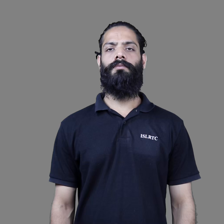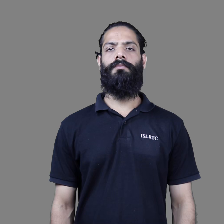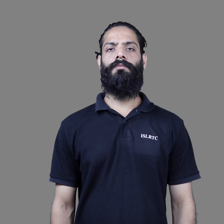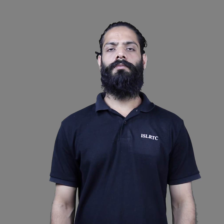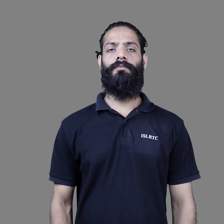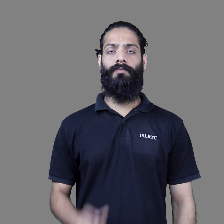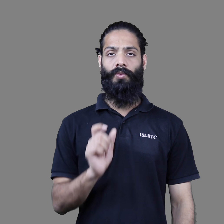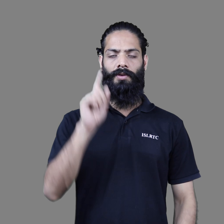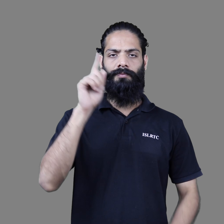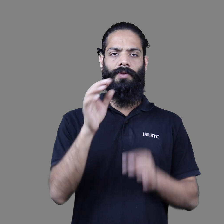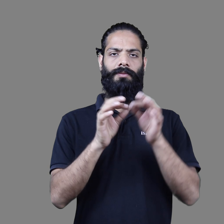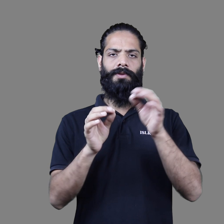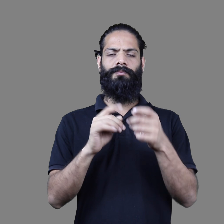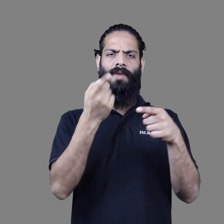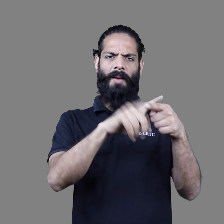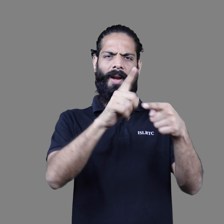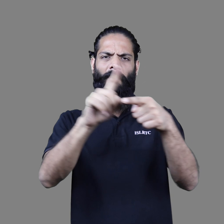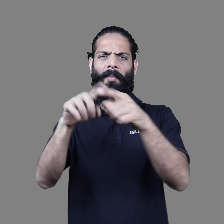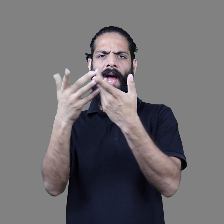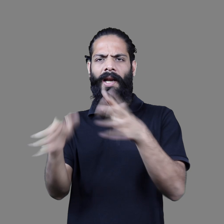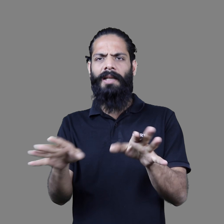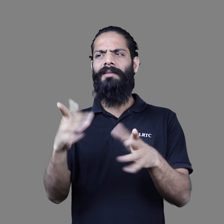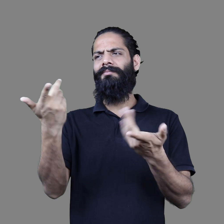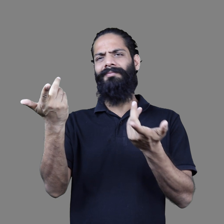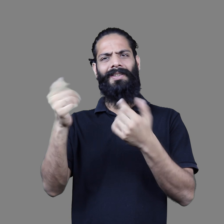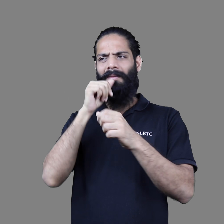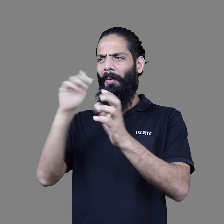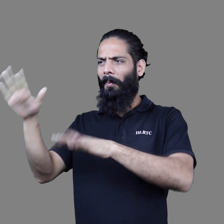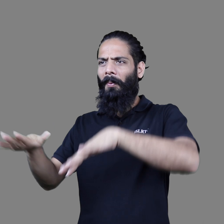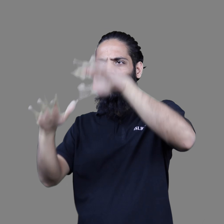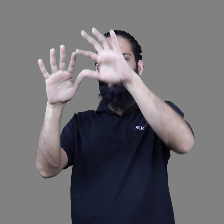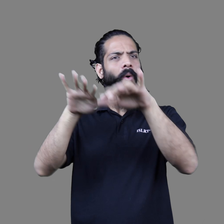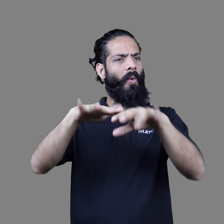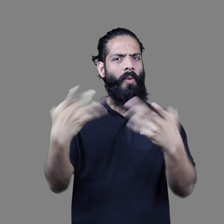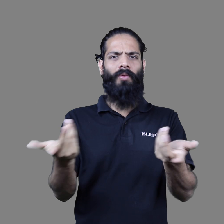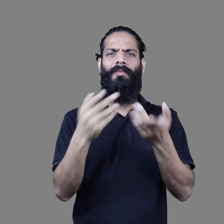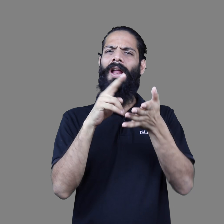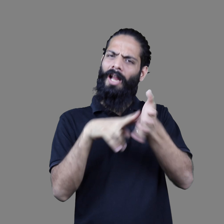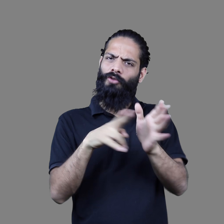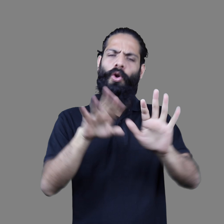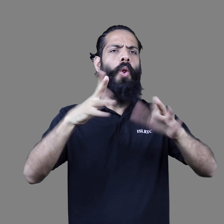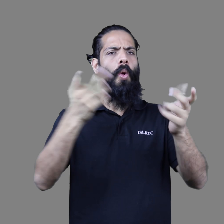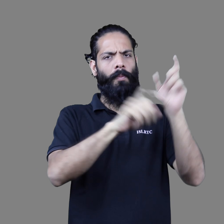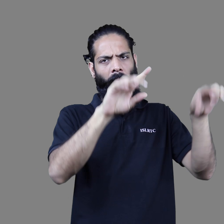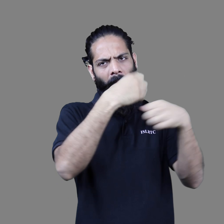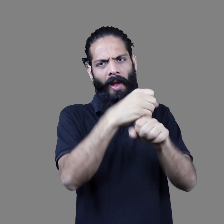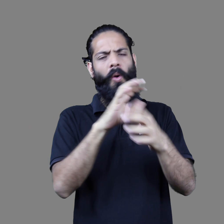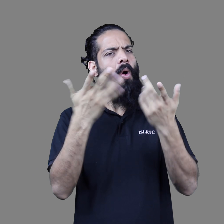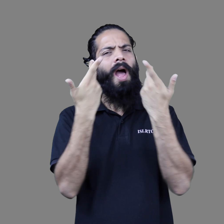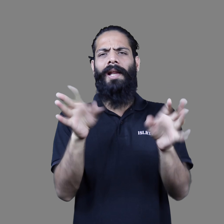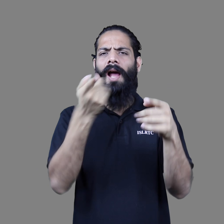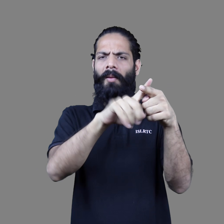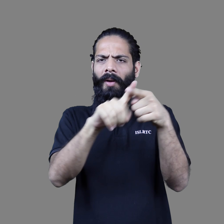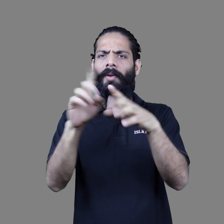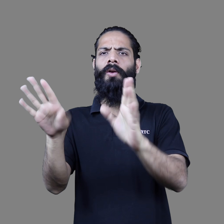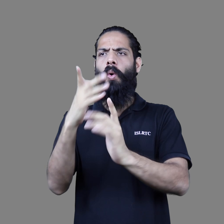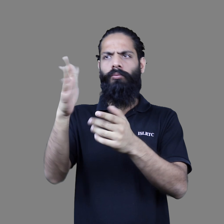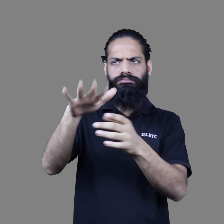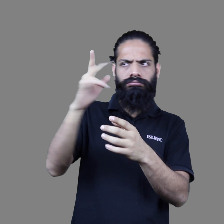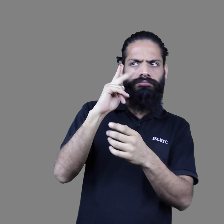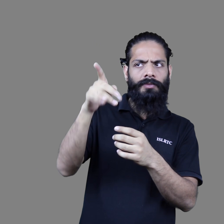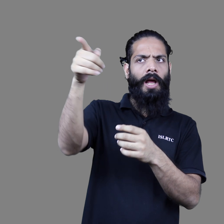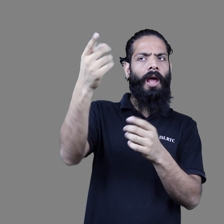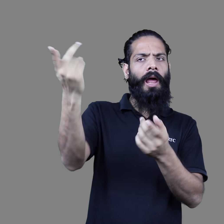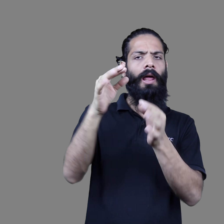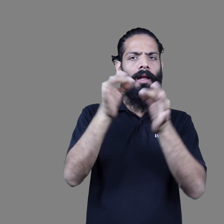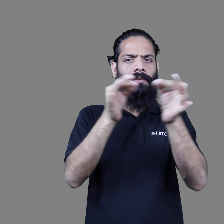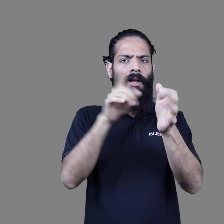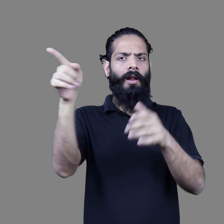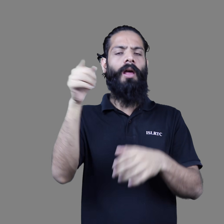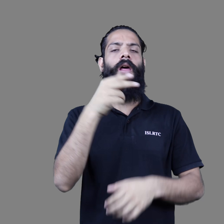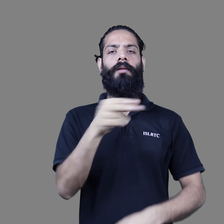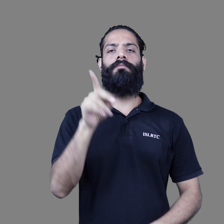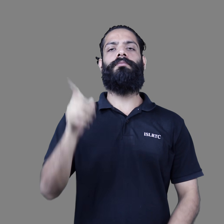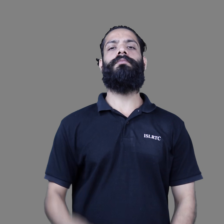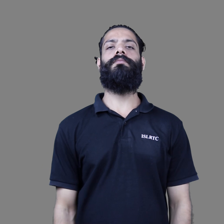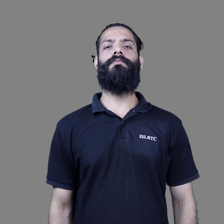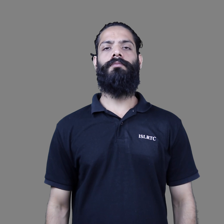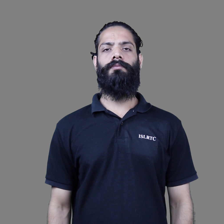Phenomenon